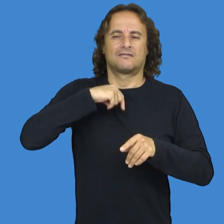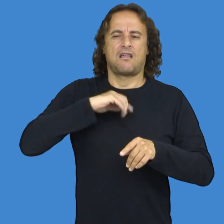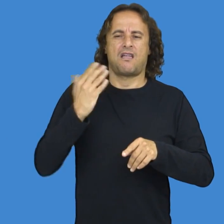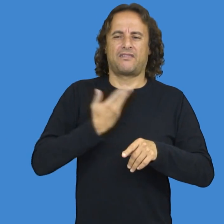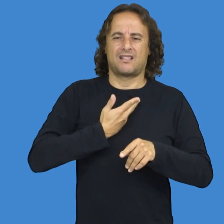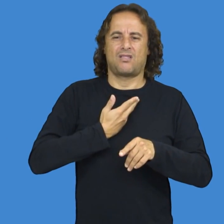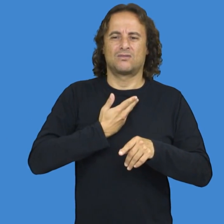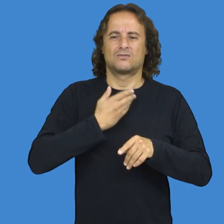afectar